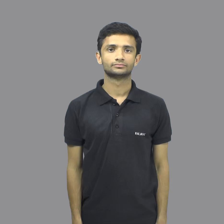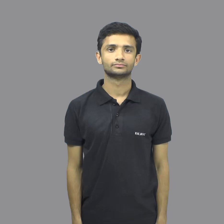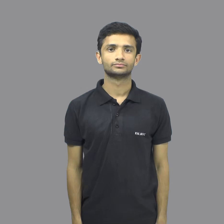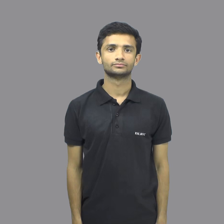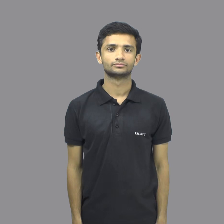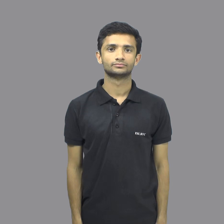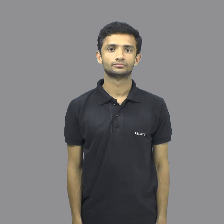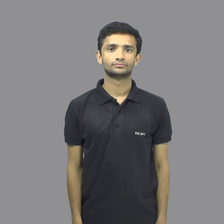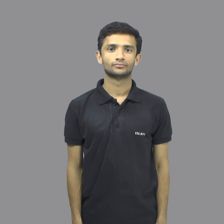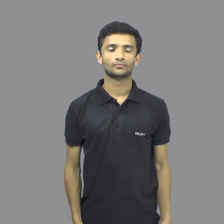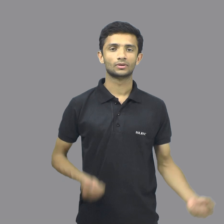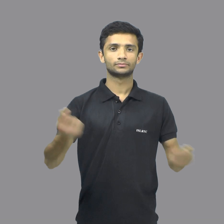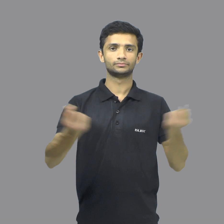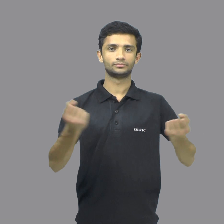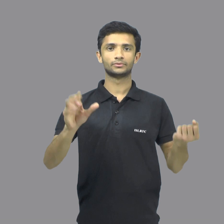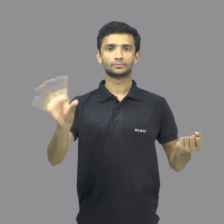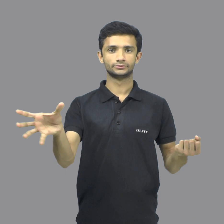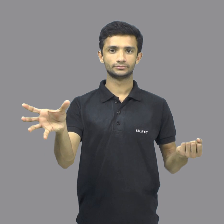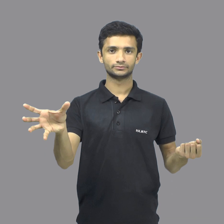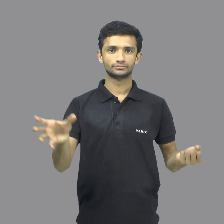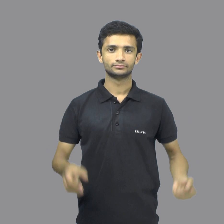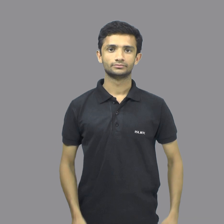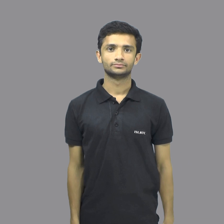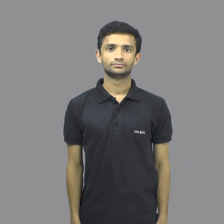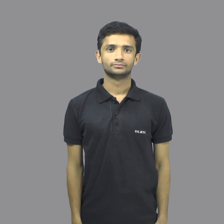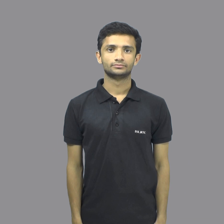Taxi